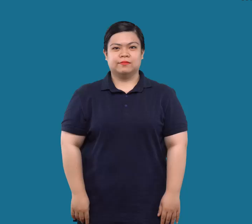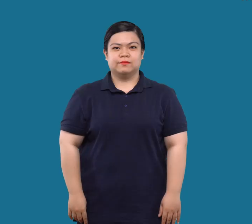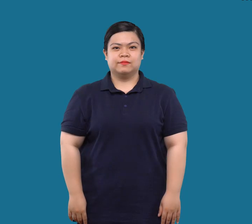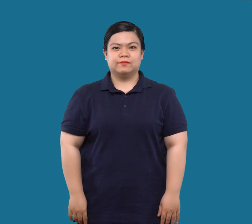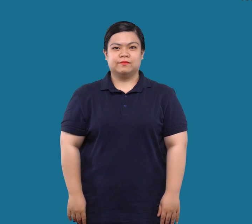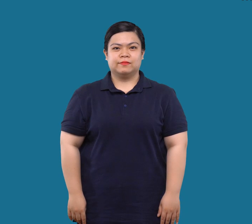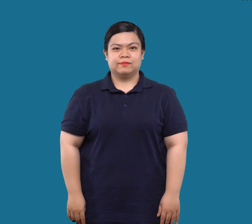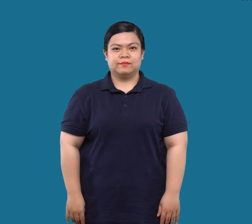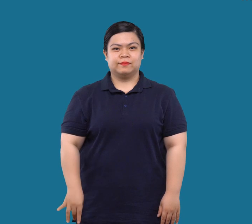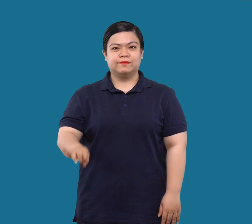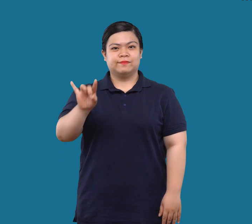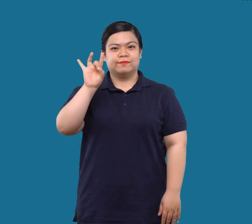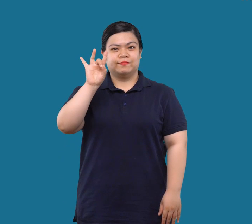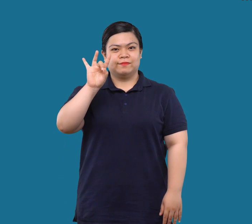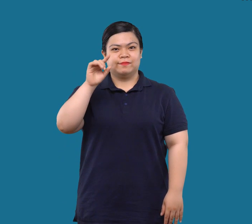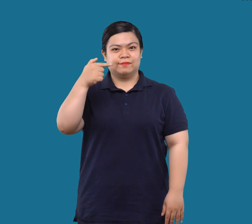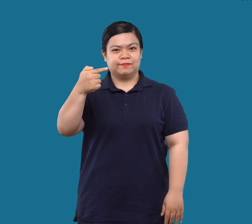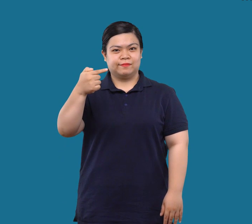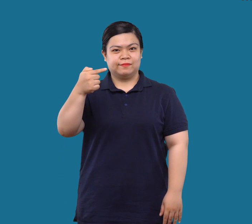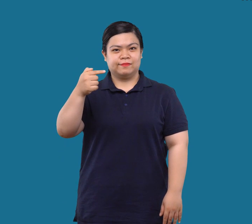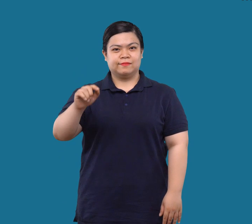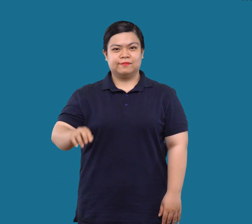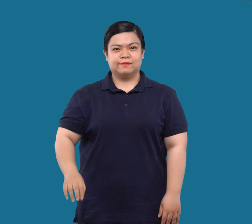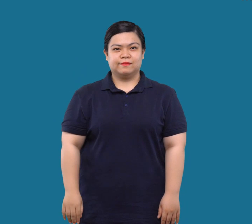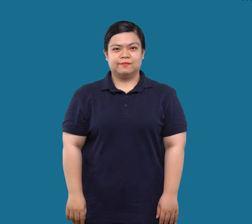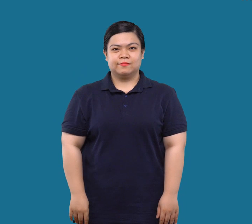héc-tô-gam (hg)